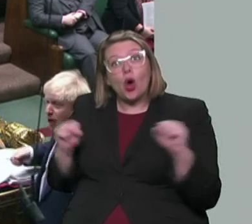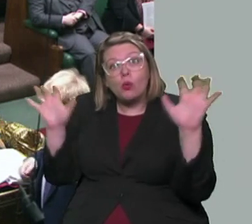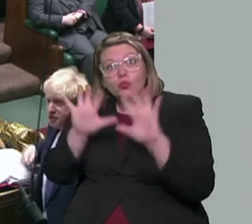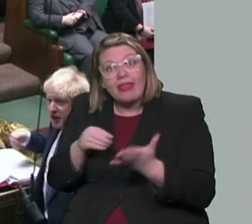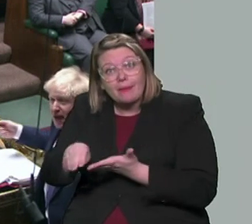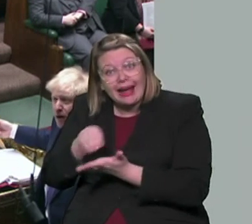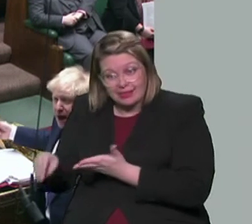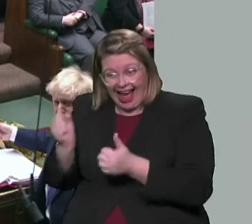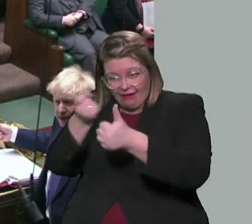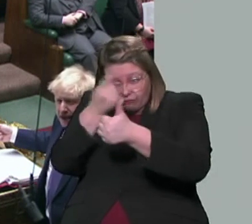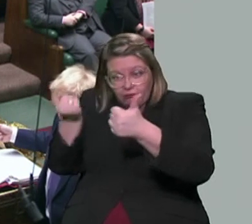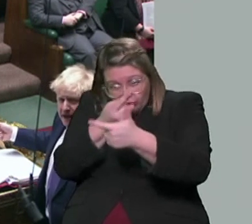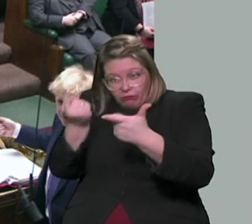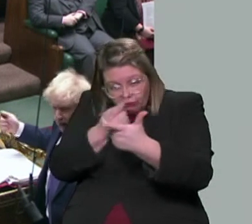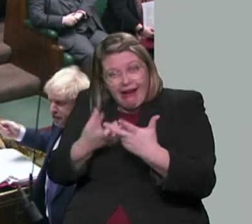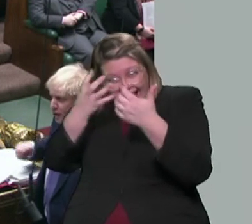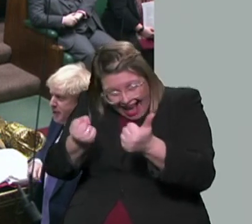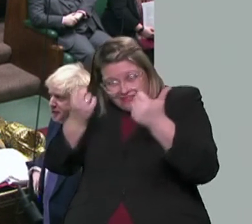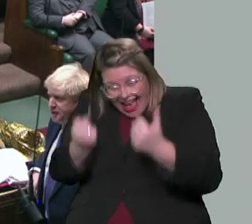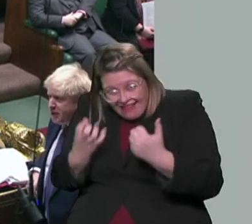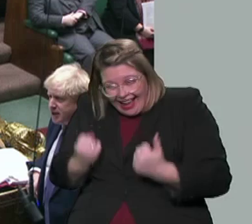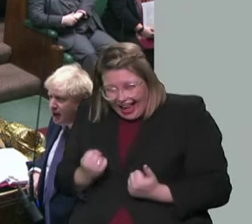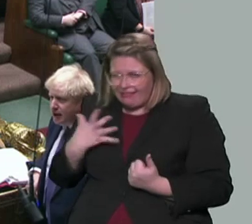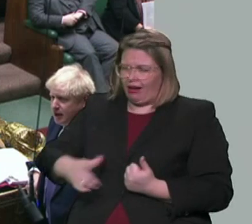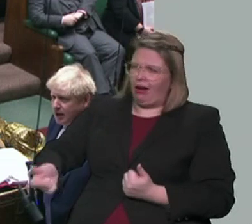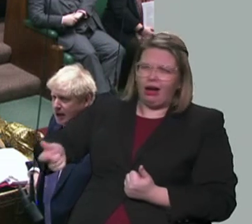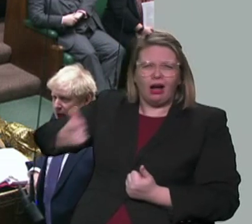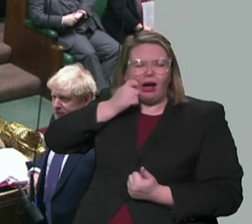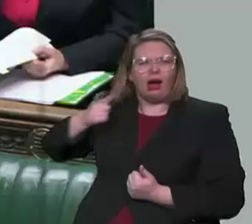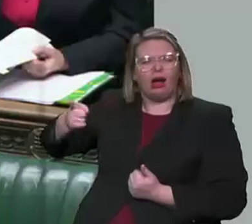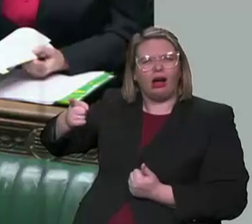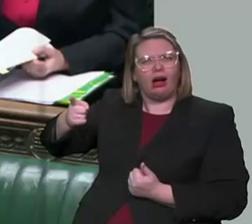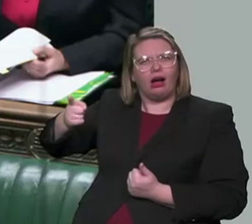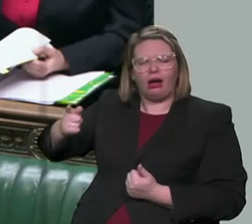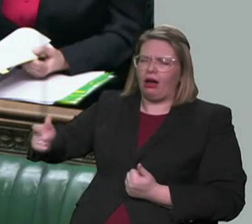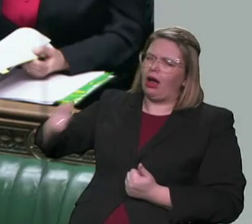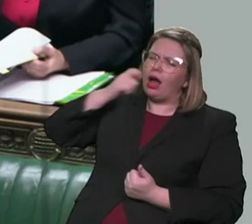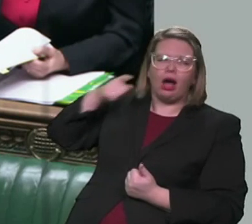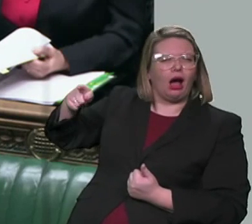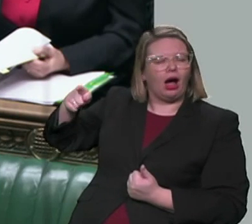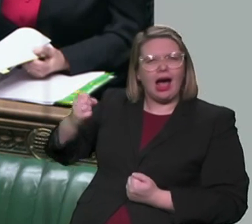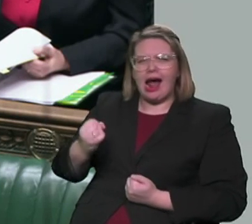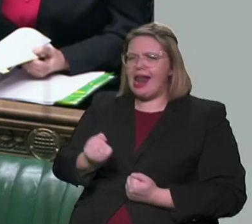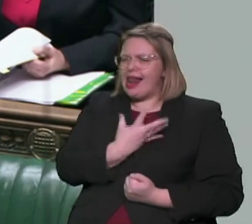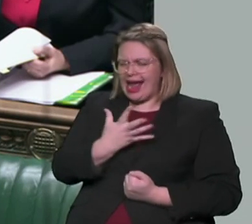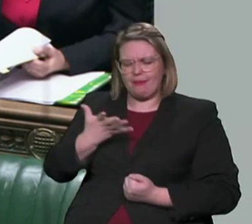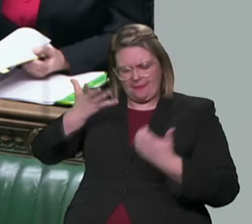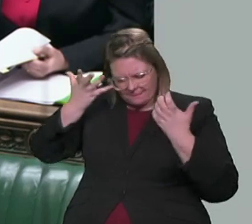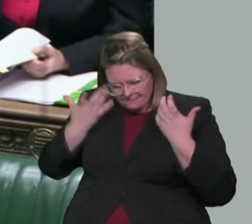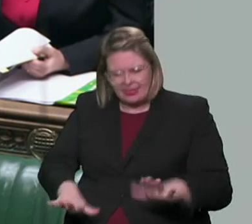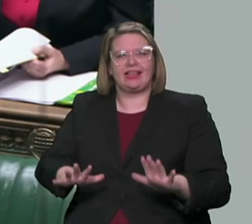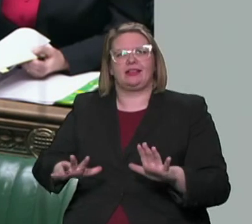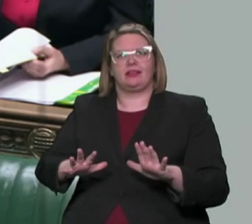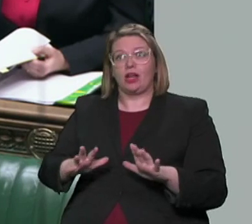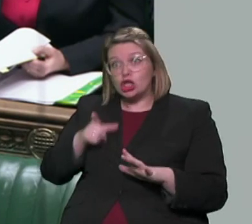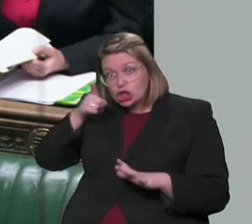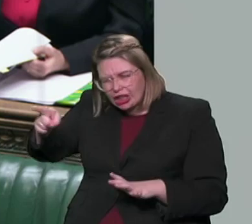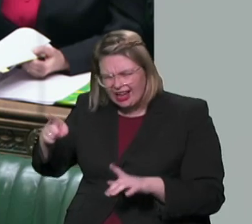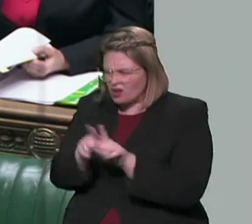The Opposition now have the effrontery, having campaigned to remain in the European Union—and she did too, did she not?